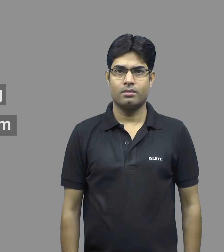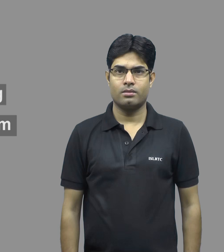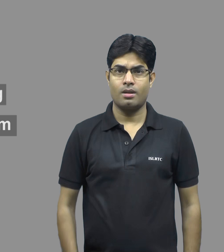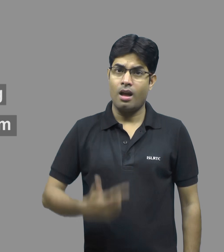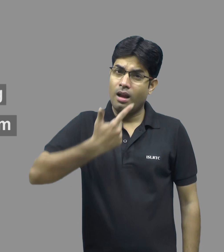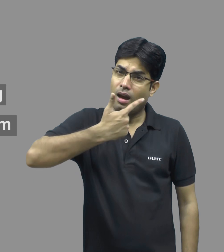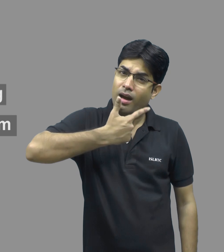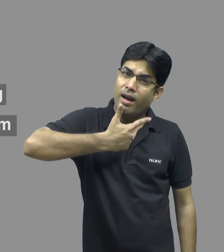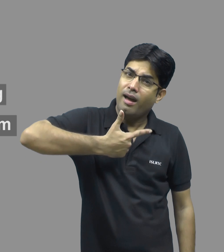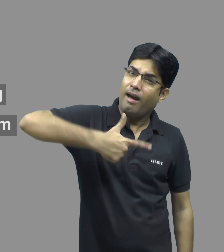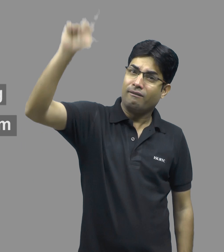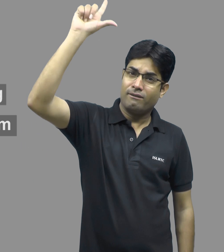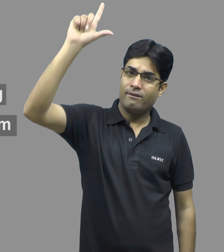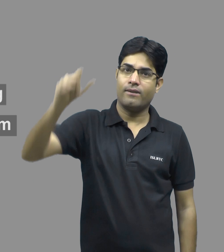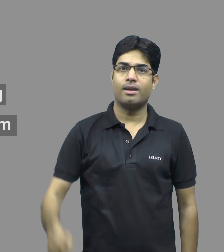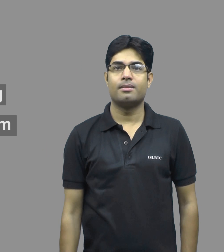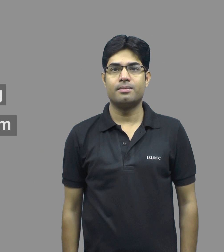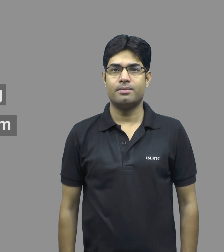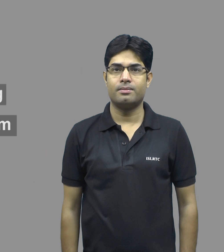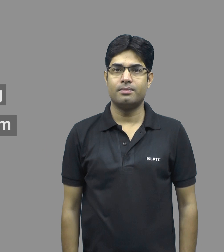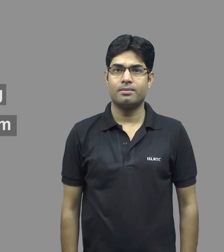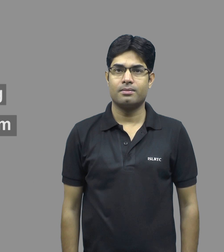Lifelong Long Term